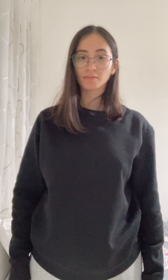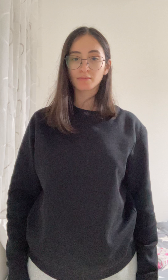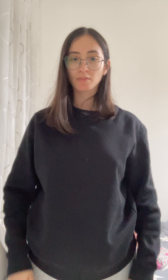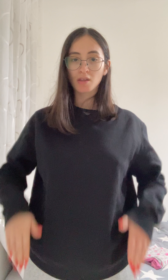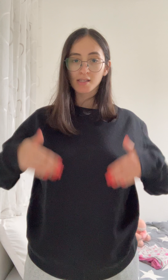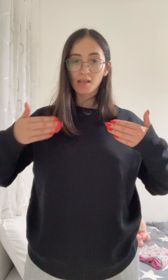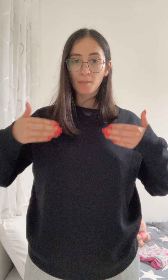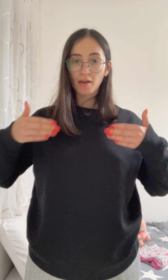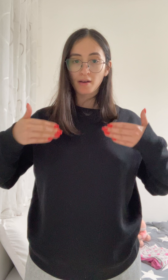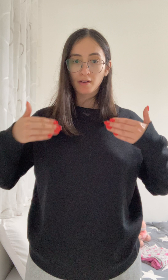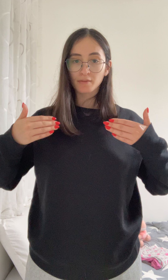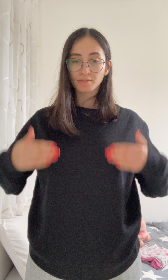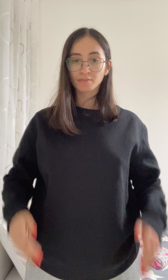שמח